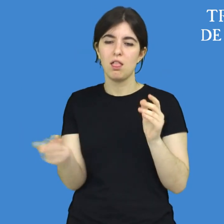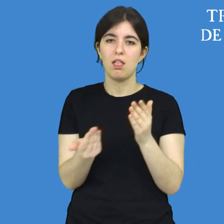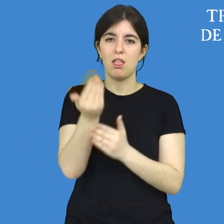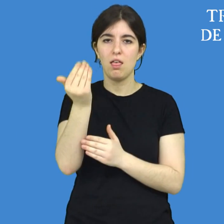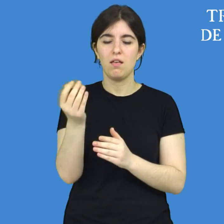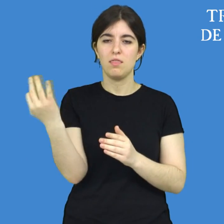día